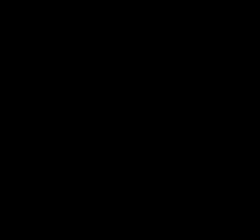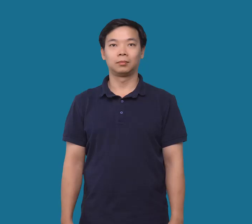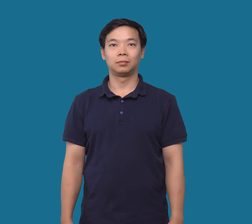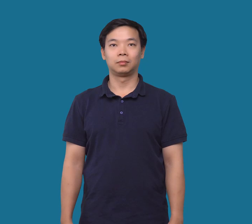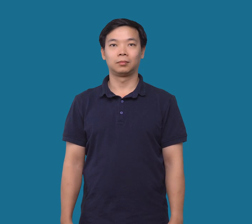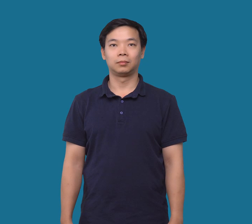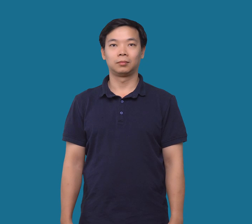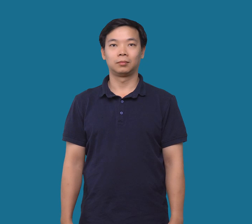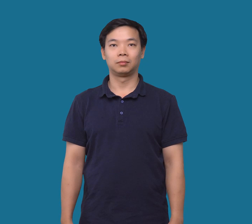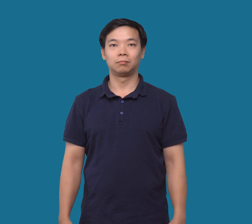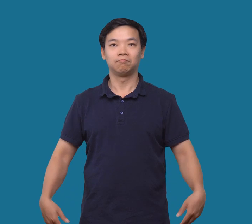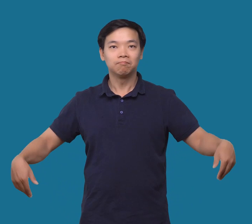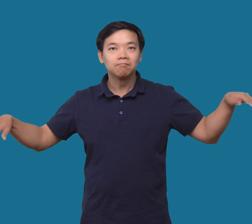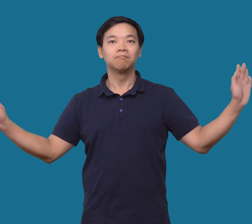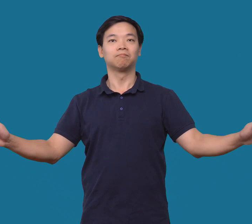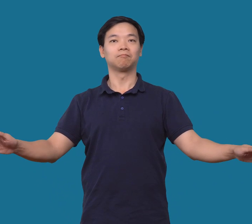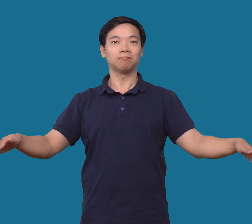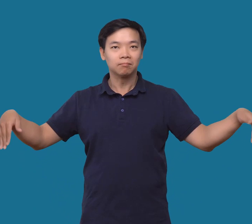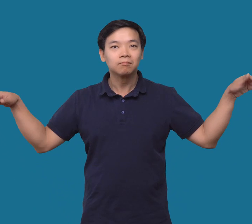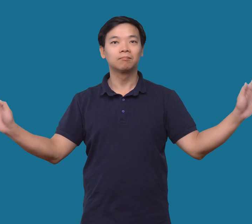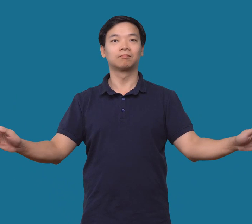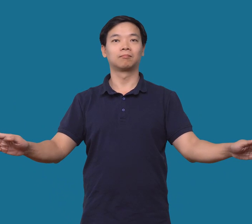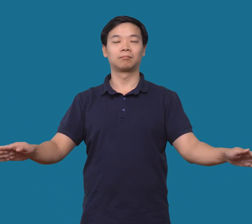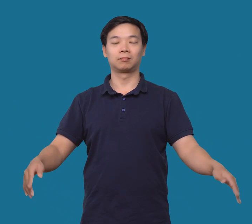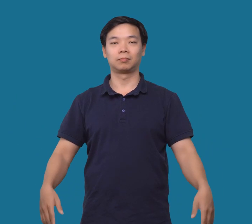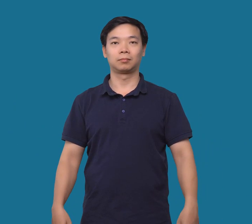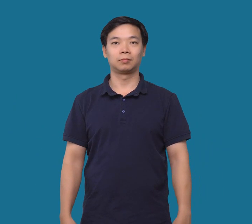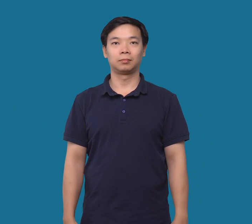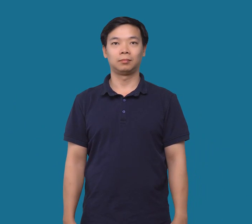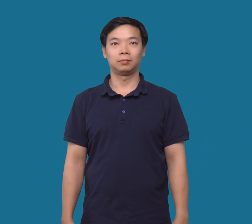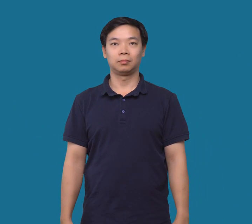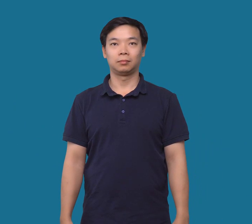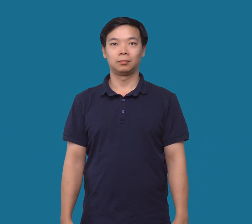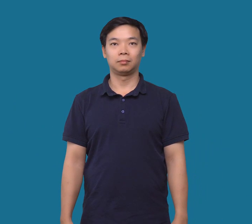bay